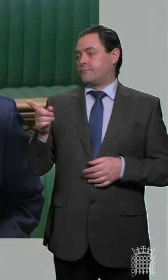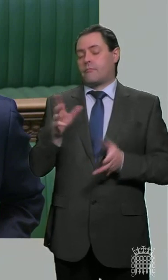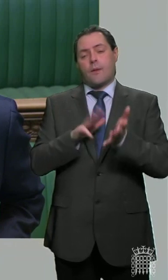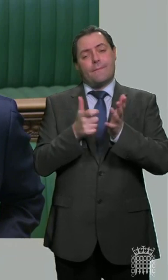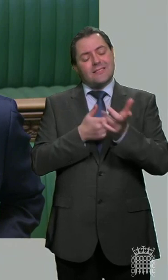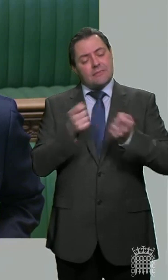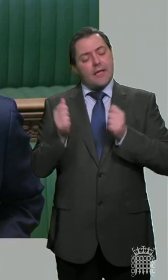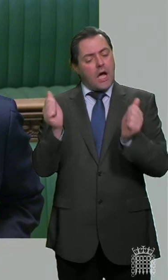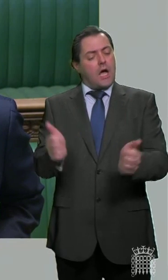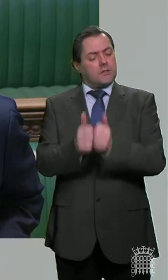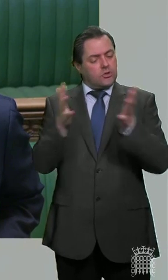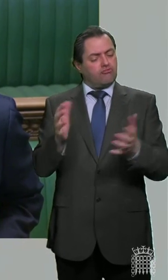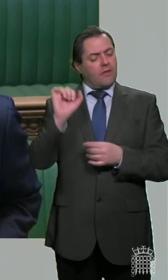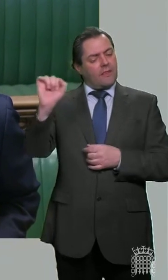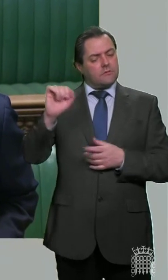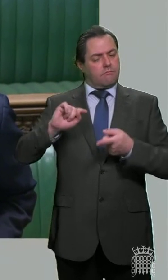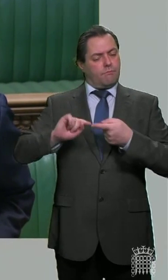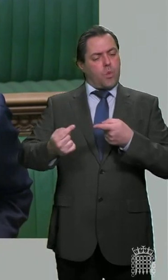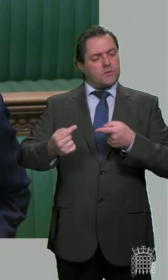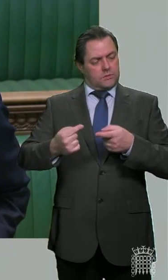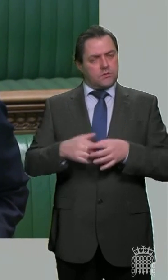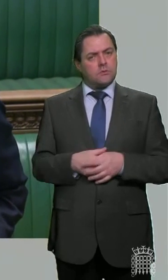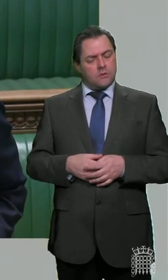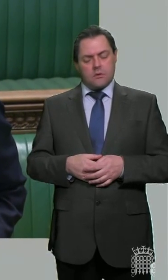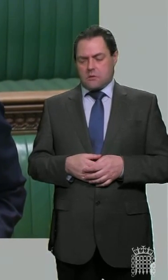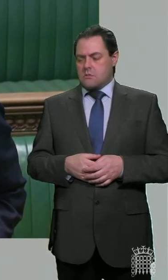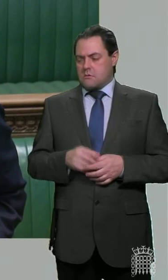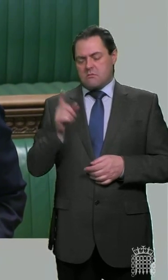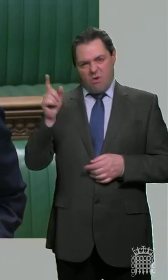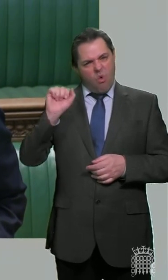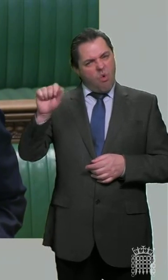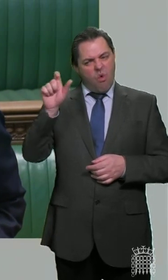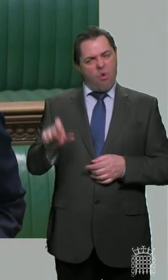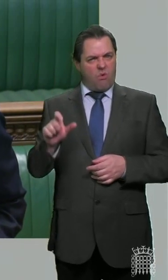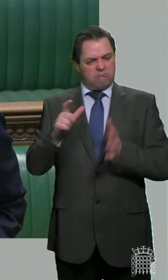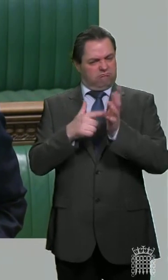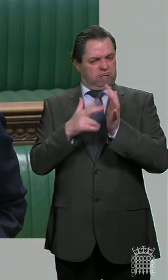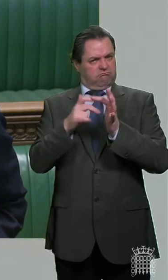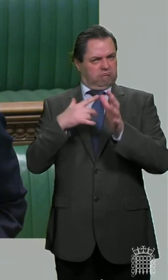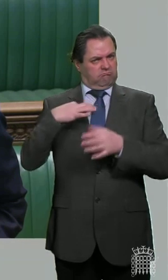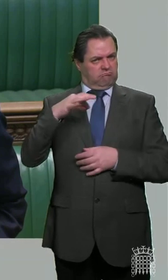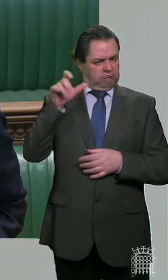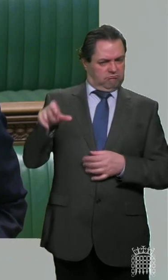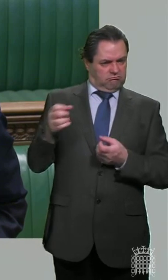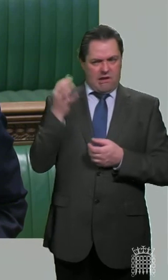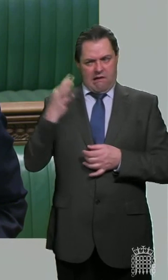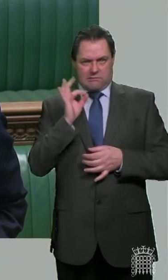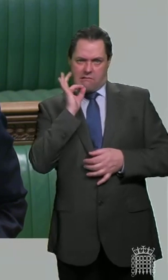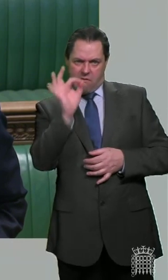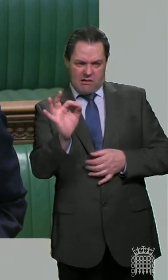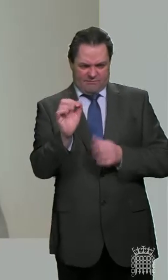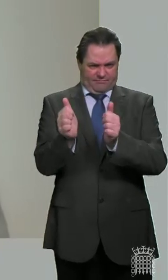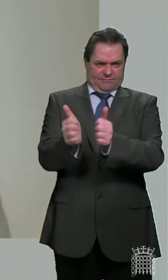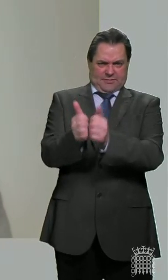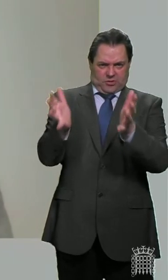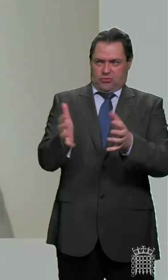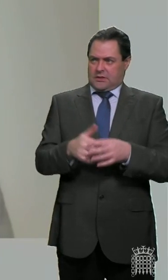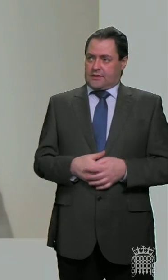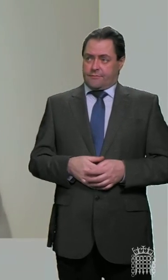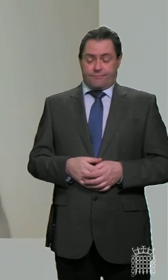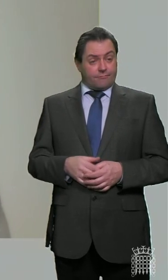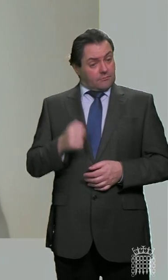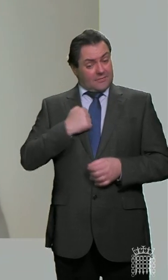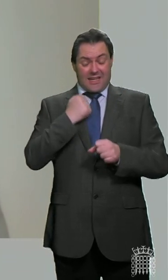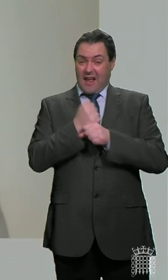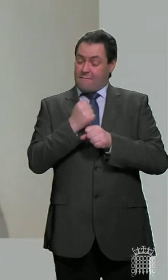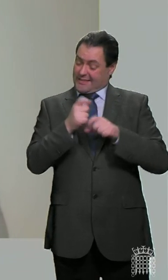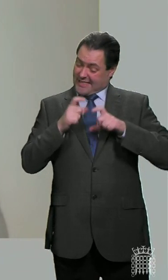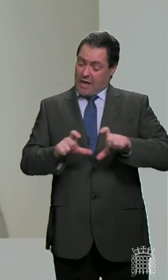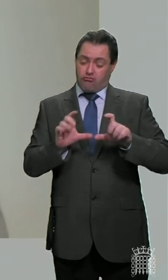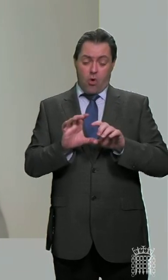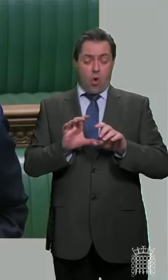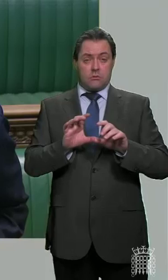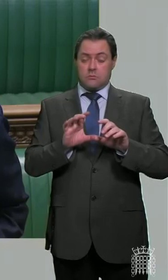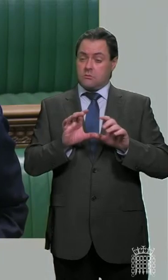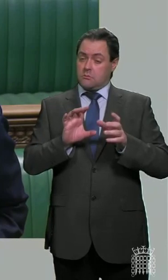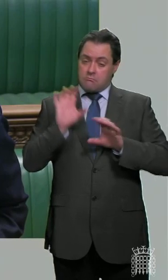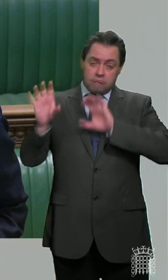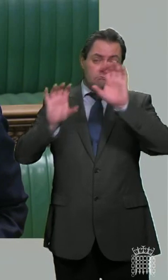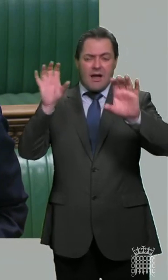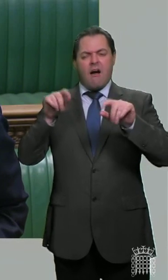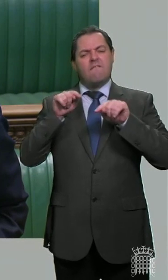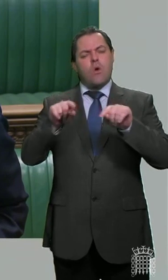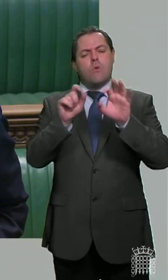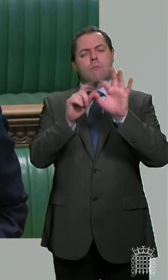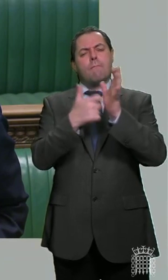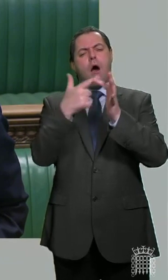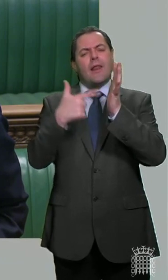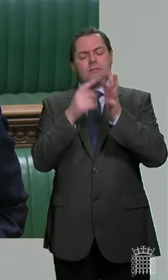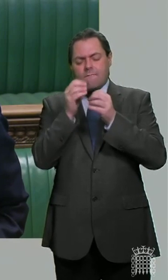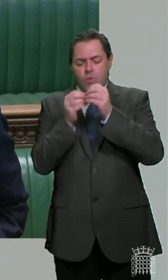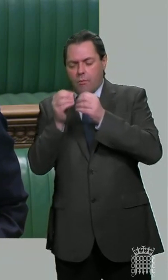I am afraid I disagree profoundly with the implication of what the honourable Lady is saying—and indeed with what her constituent Lyndon is, by implication, asking—because this Government continue to give massive support through the Barnett formula and elsewhere.